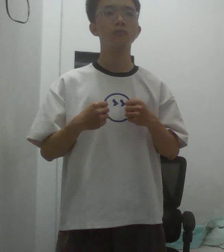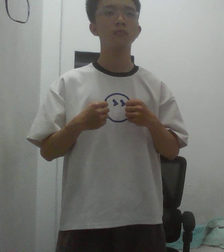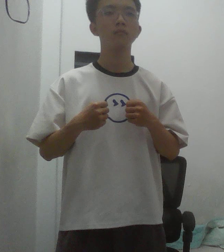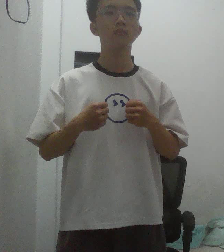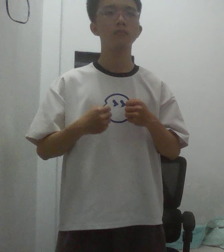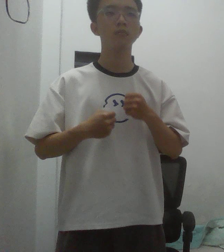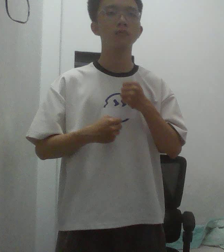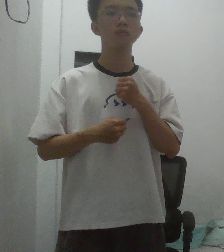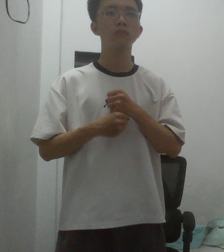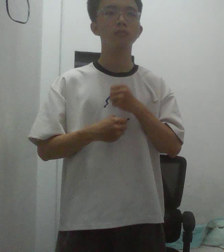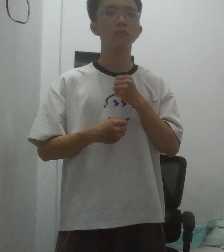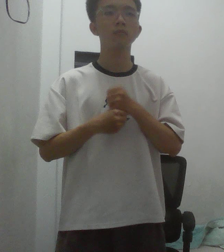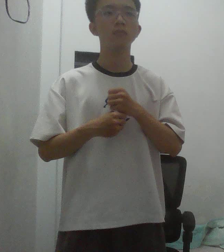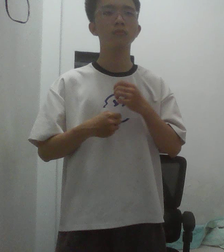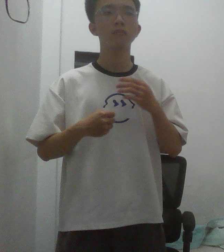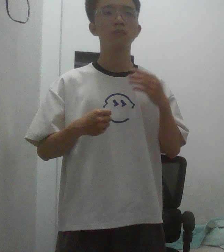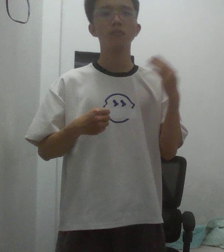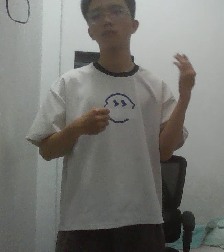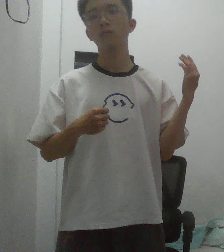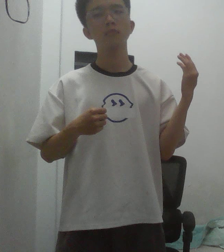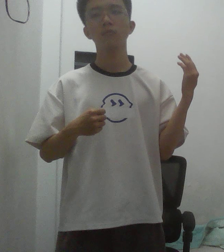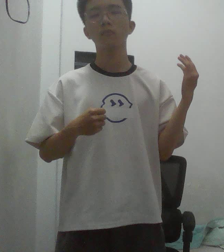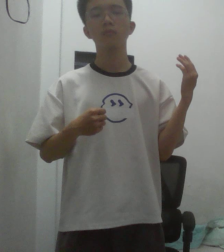that nghiep